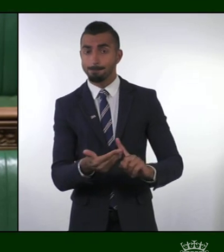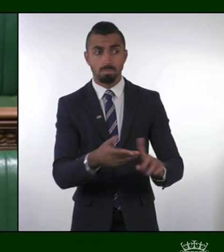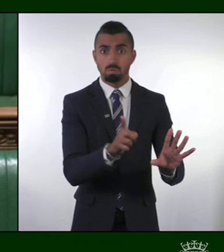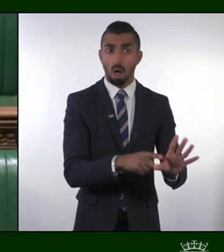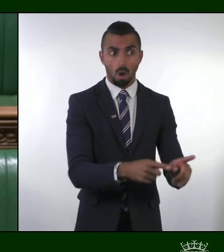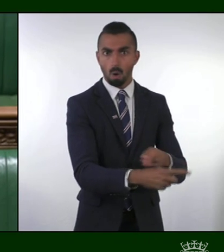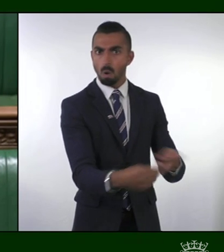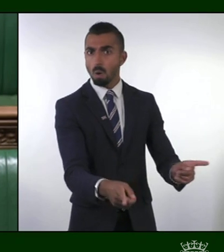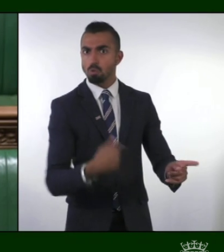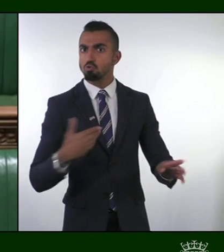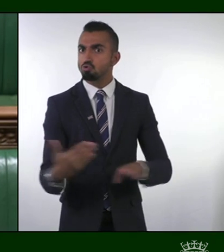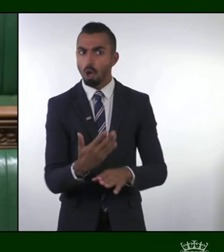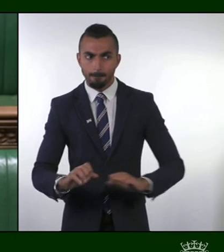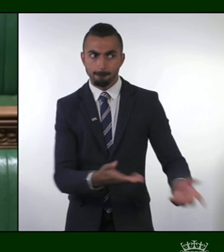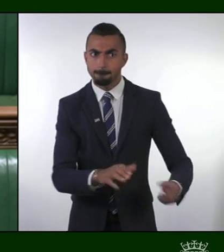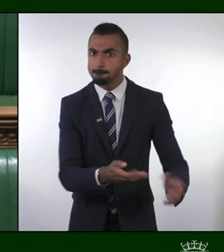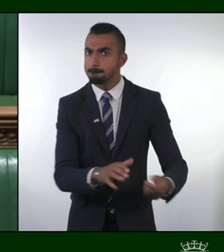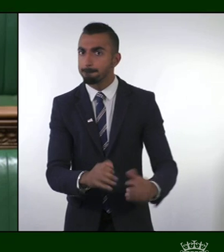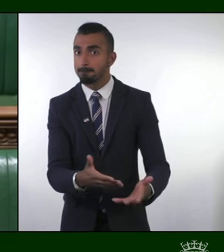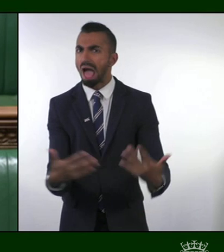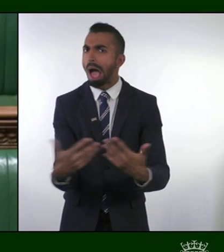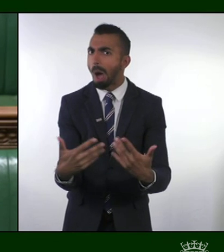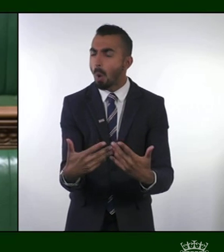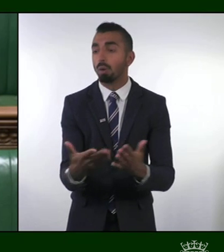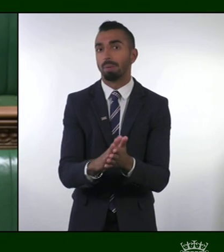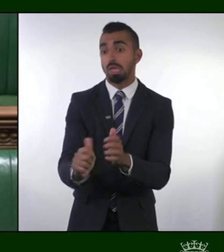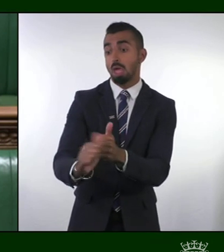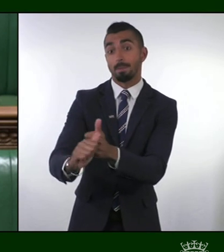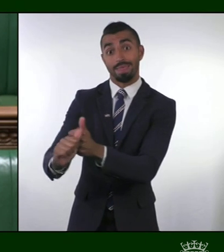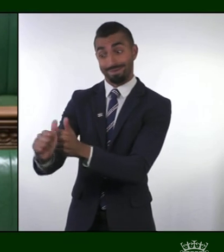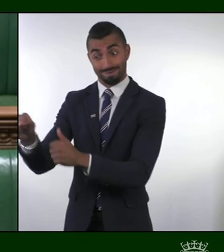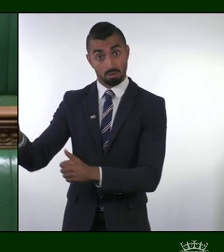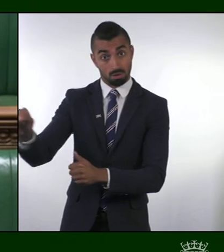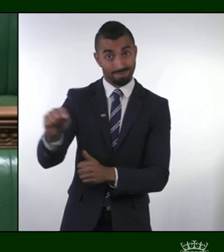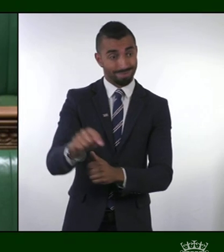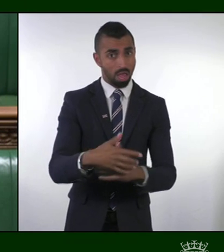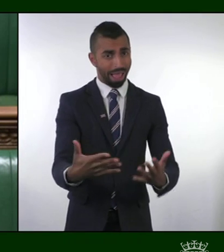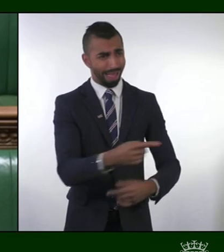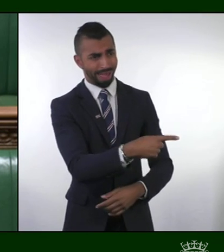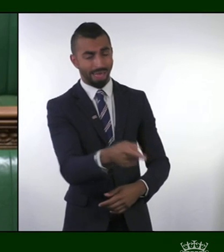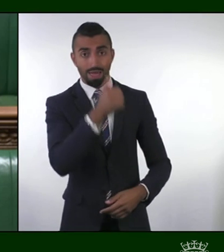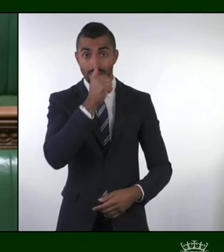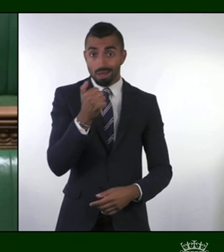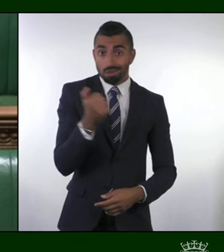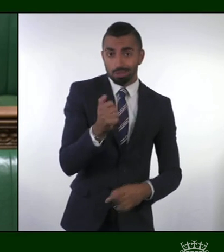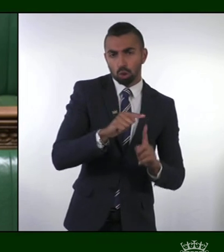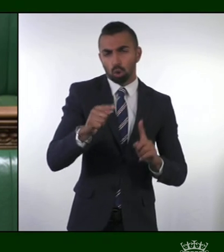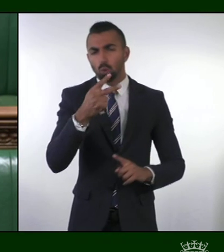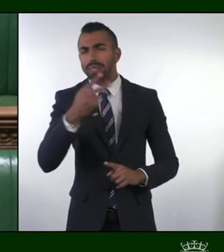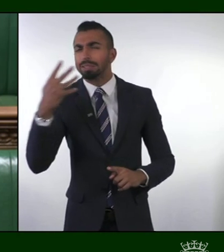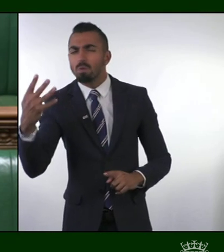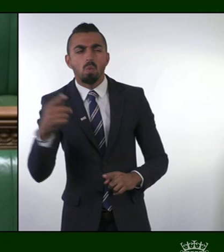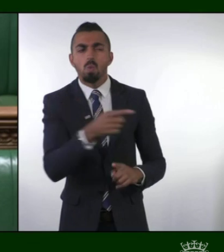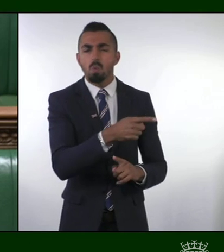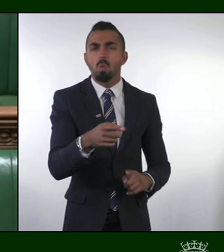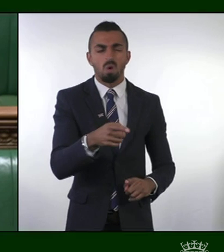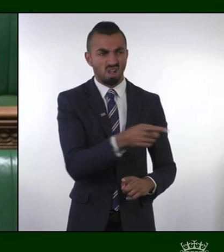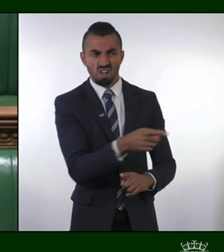The kick-start scheme will pay employers directly to create new jobs for any 16 to 24-year-old at risk of long-term unemployment.